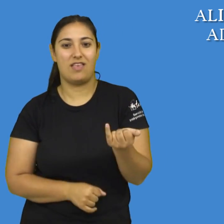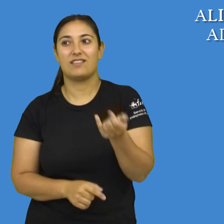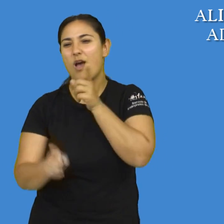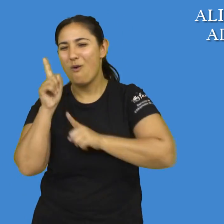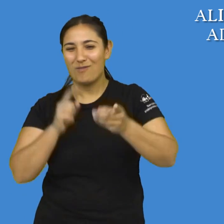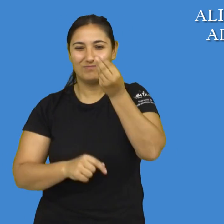problema